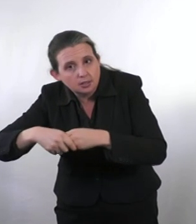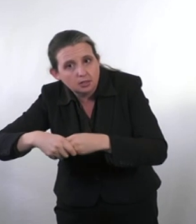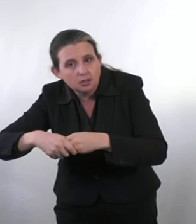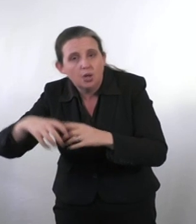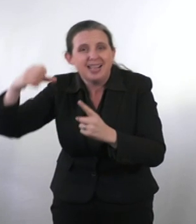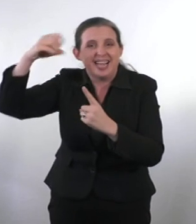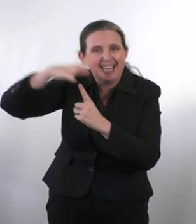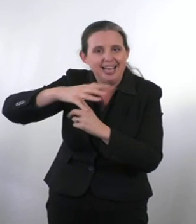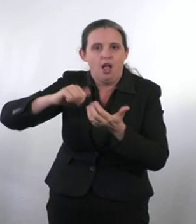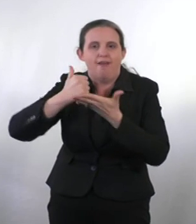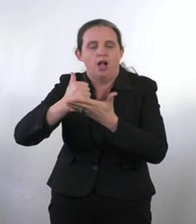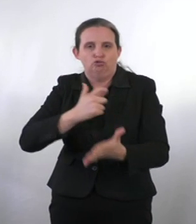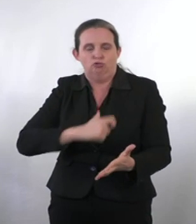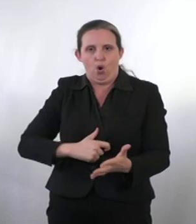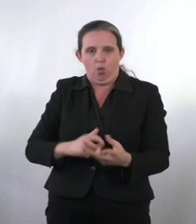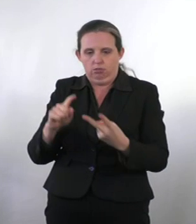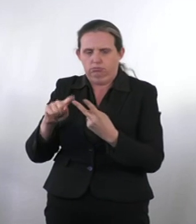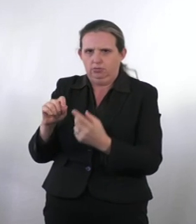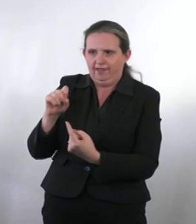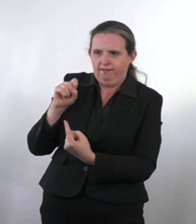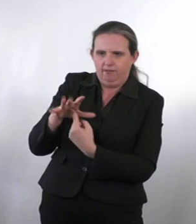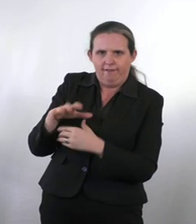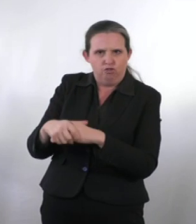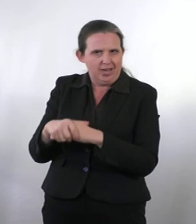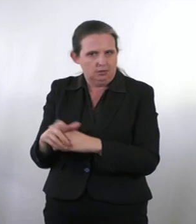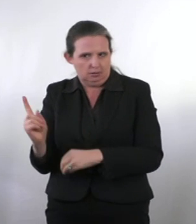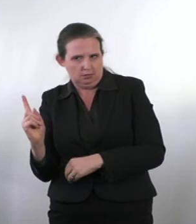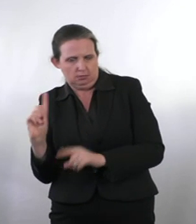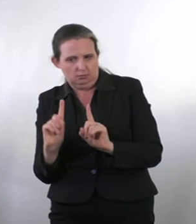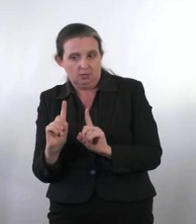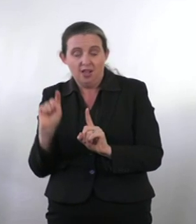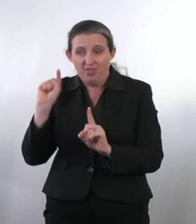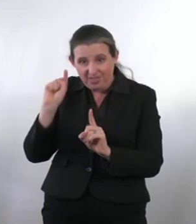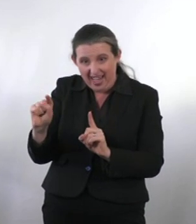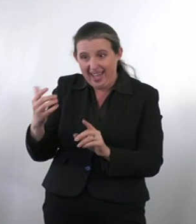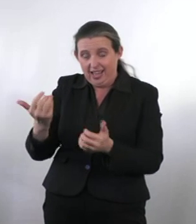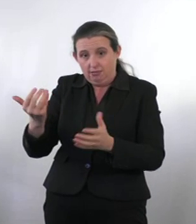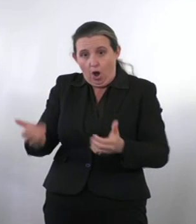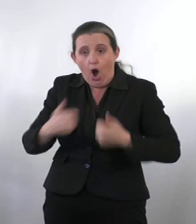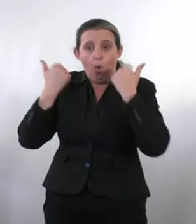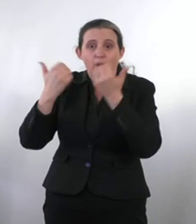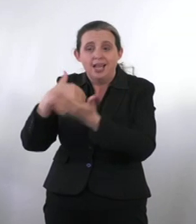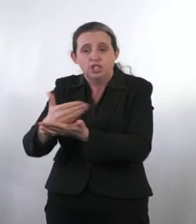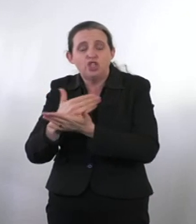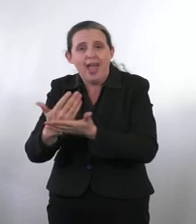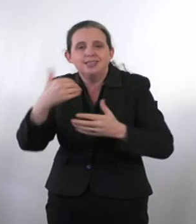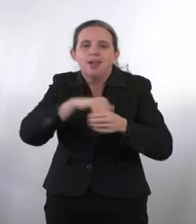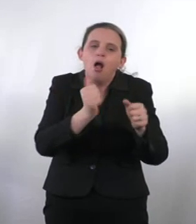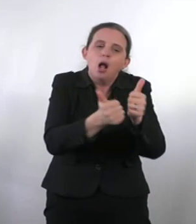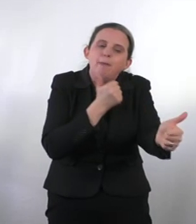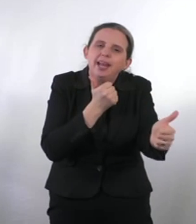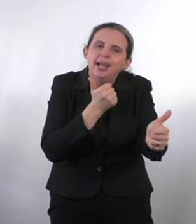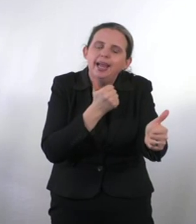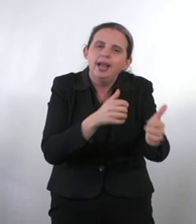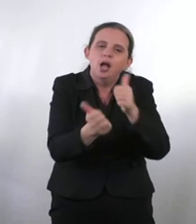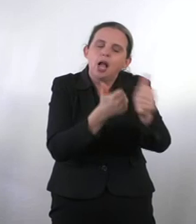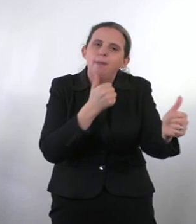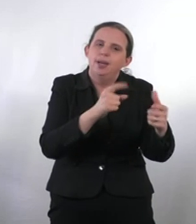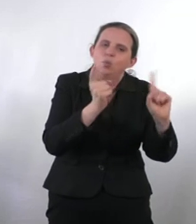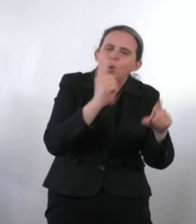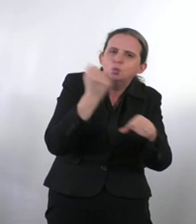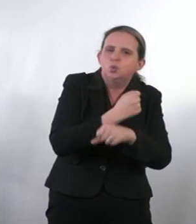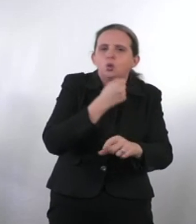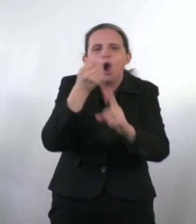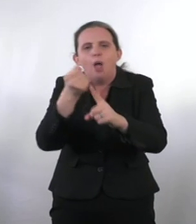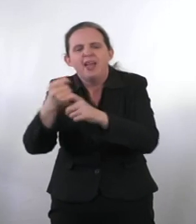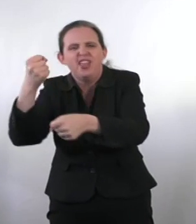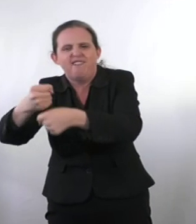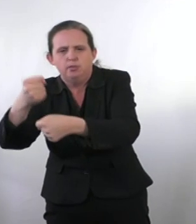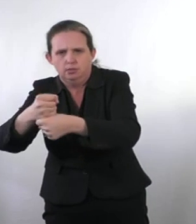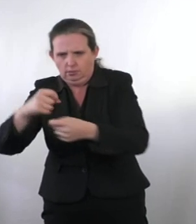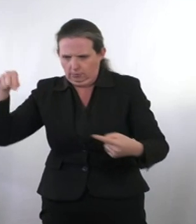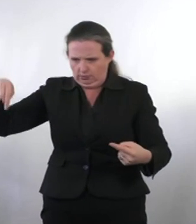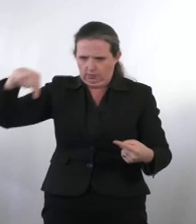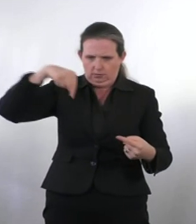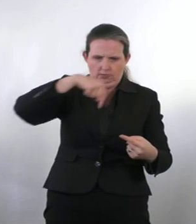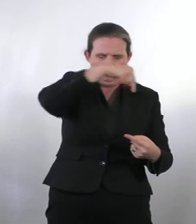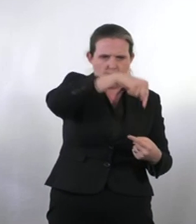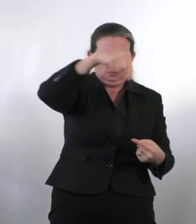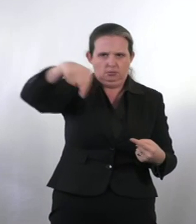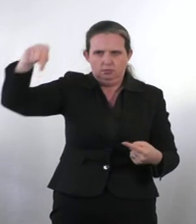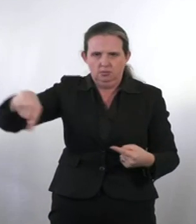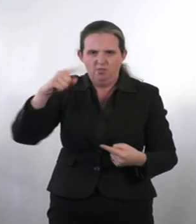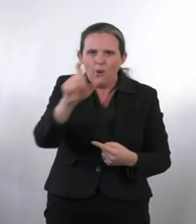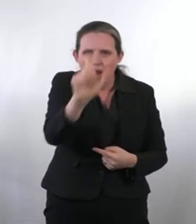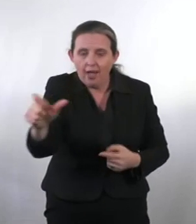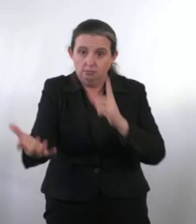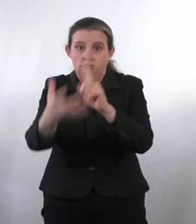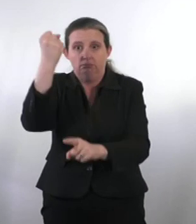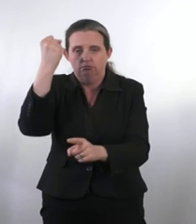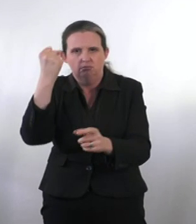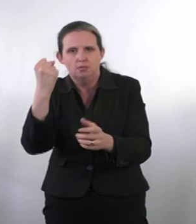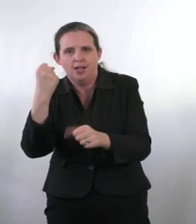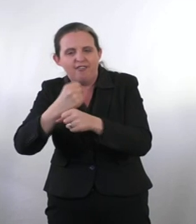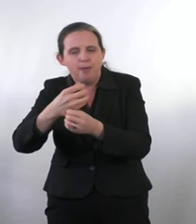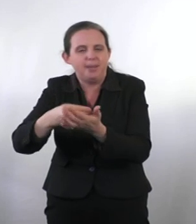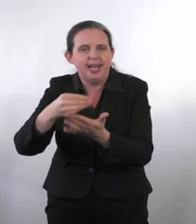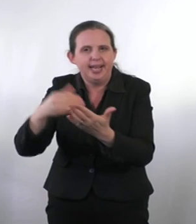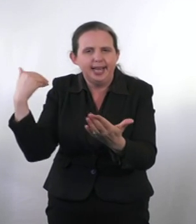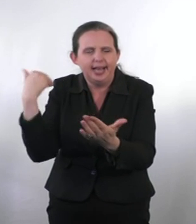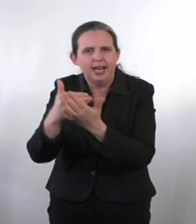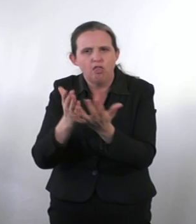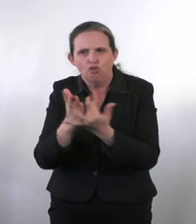This friend also is a major shareholder, as it happens, in a firm that specialises in lobbying the Government on behalf of its clients, and some of those clients have secured tens of millions of pounds of Government contracts during the pandemic.